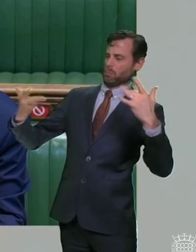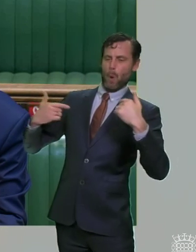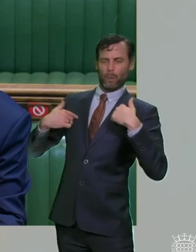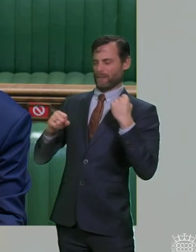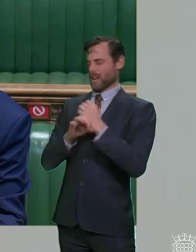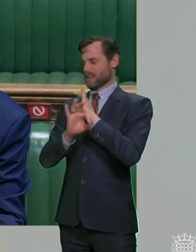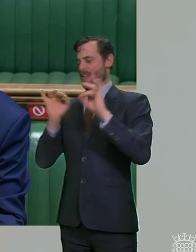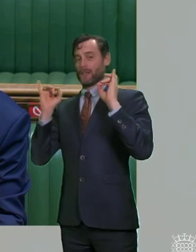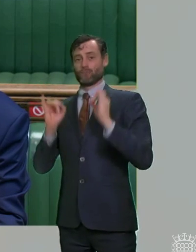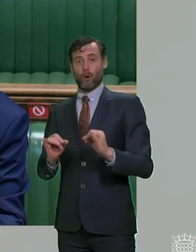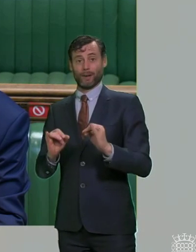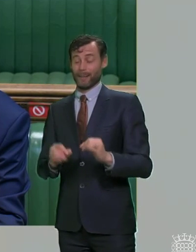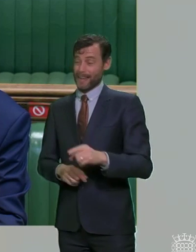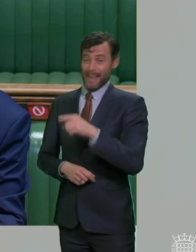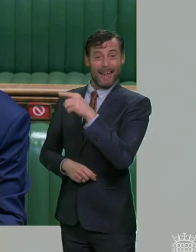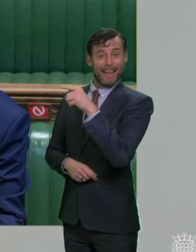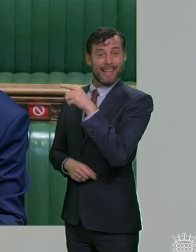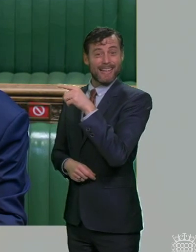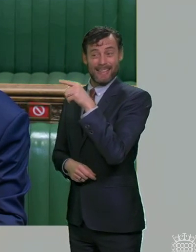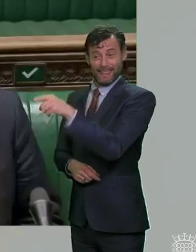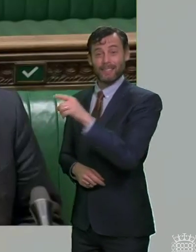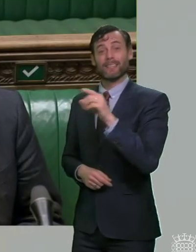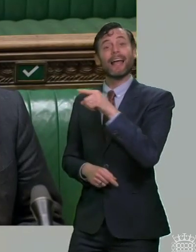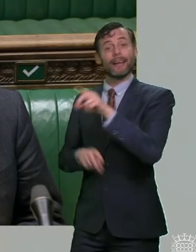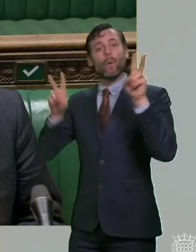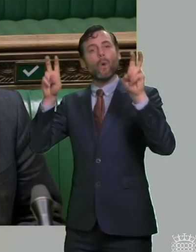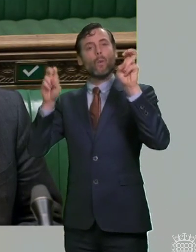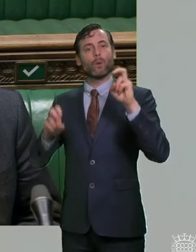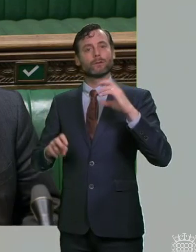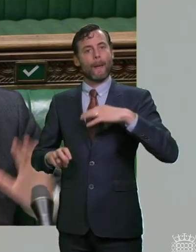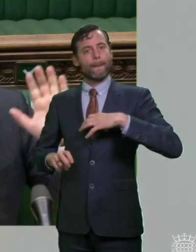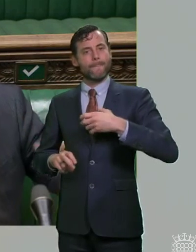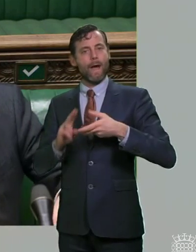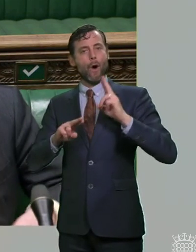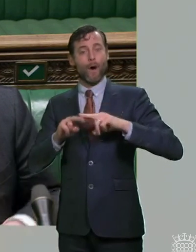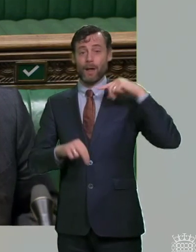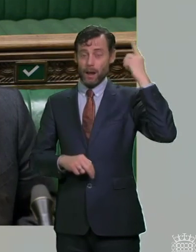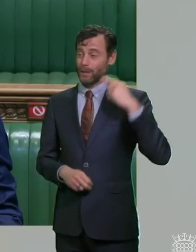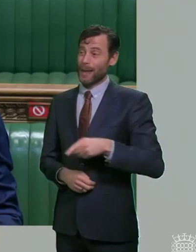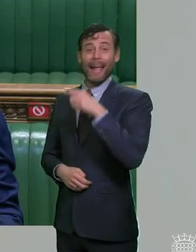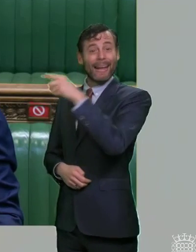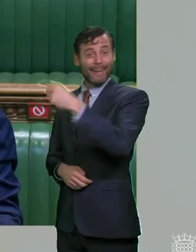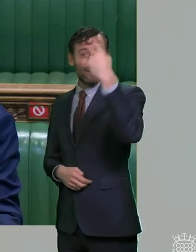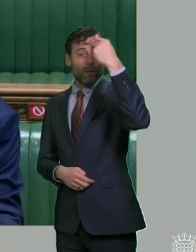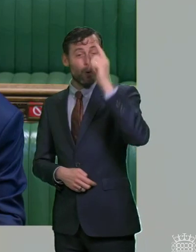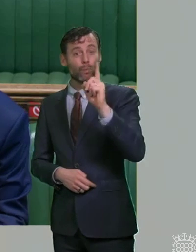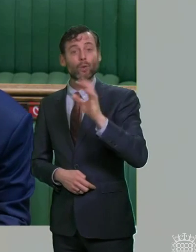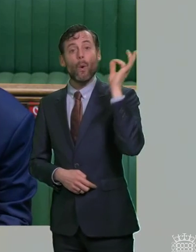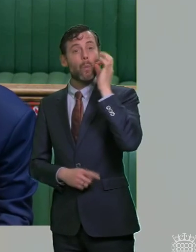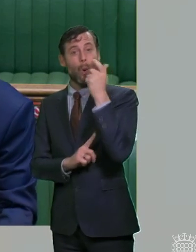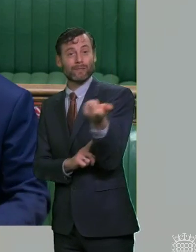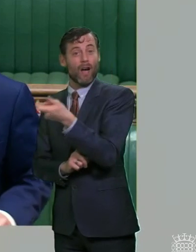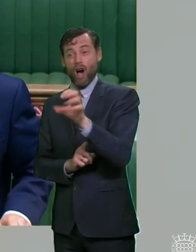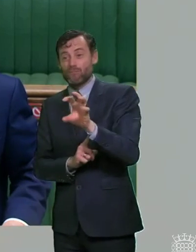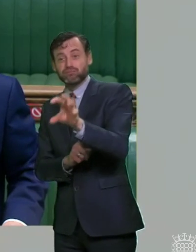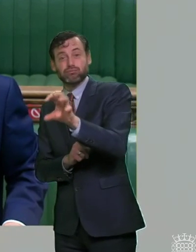This is the former Mayor who bought water cannon that could not be used, spent millions on a garden bridge that never got built and then more recently gave a pay rise to Dominic Cummings.